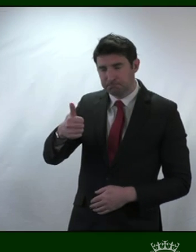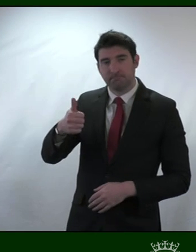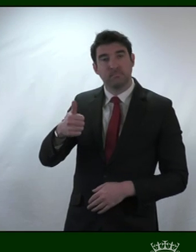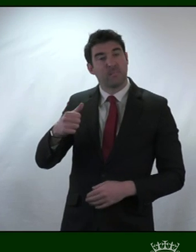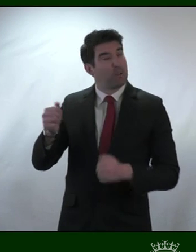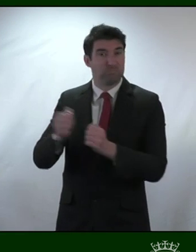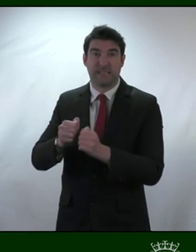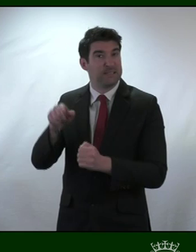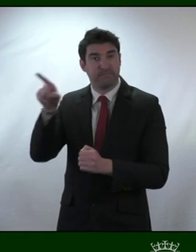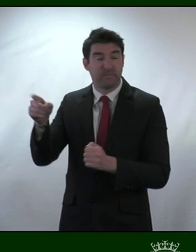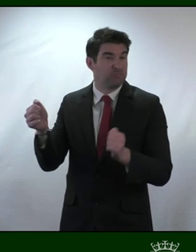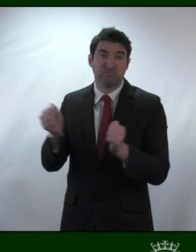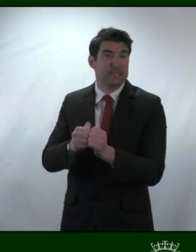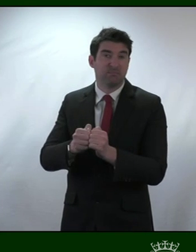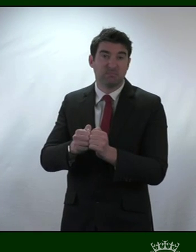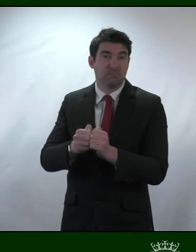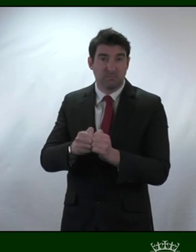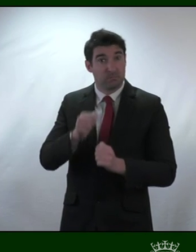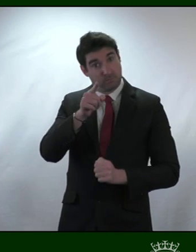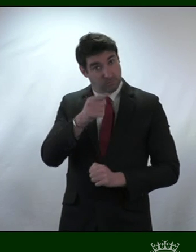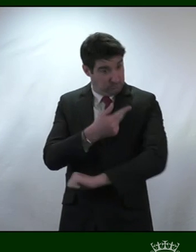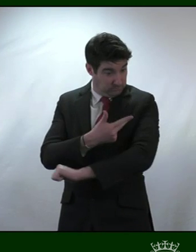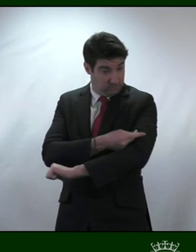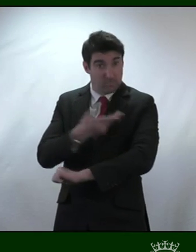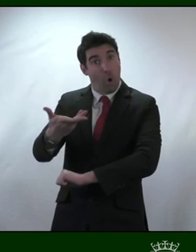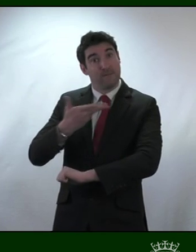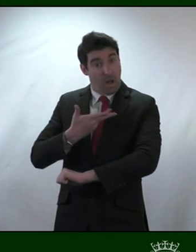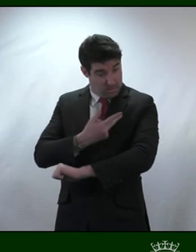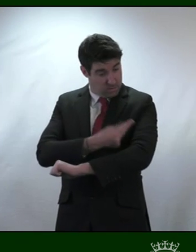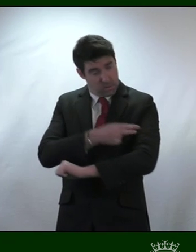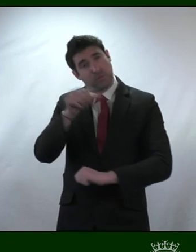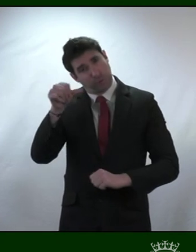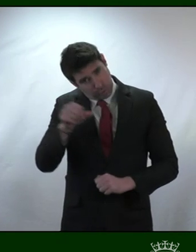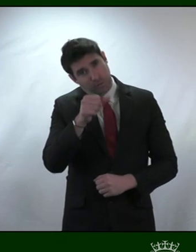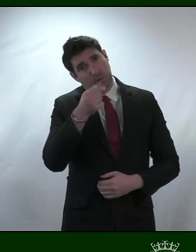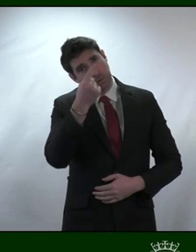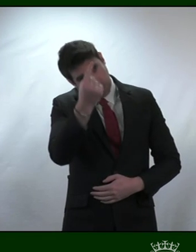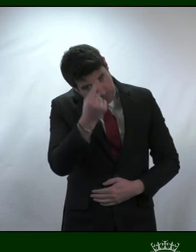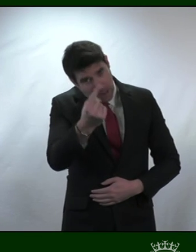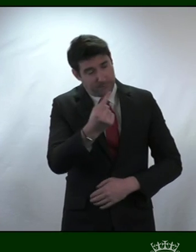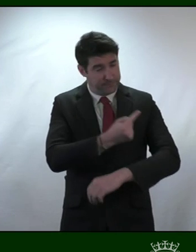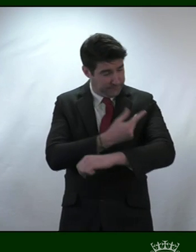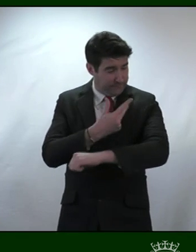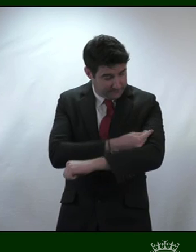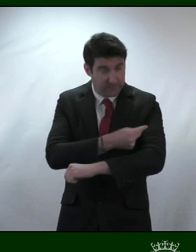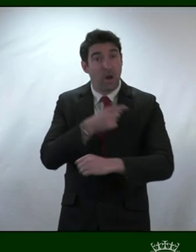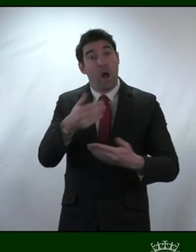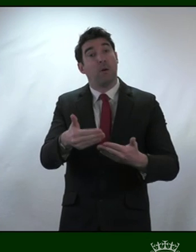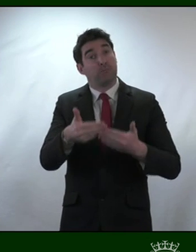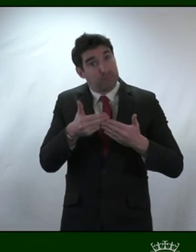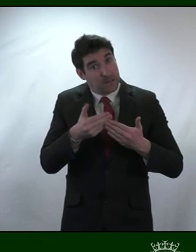It is absolutely vital that people who are offered the vaccine do take steps to get it immediately.